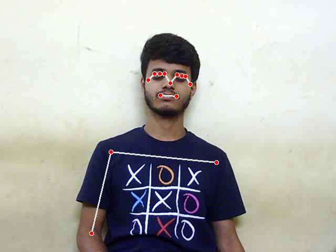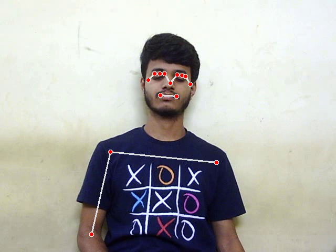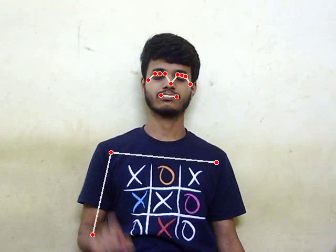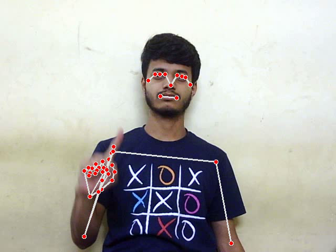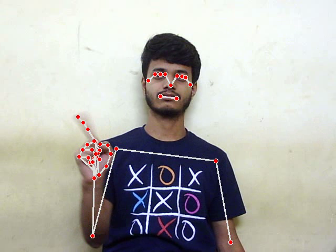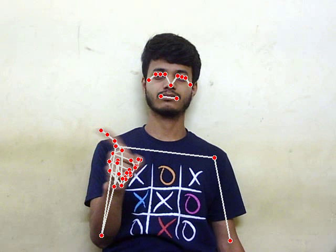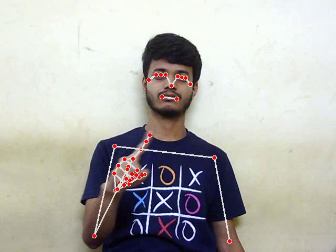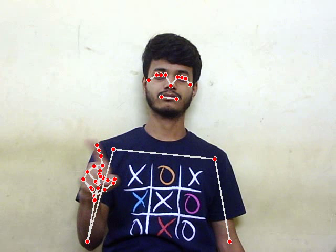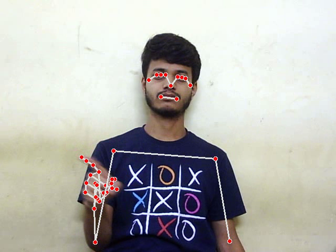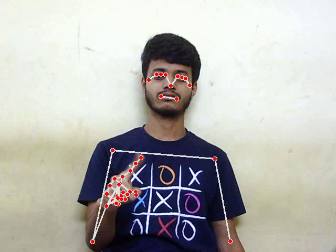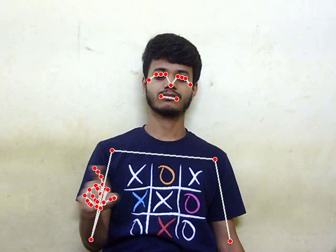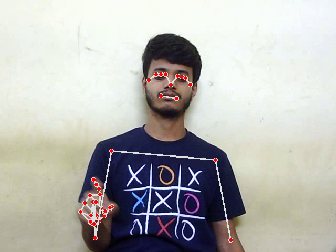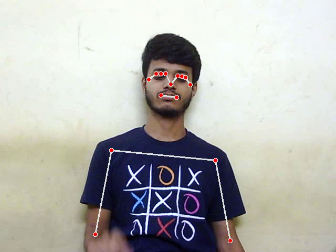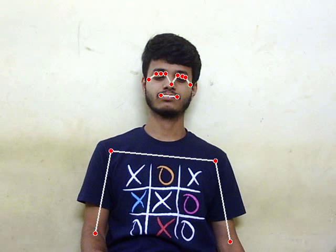where